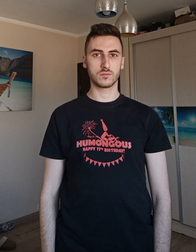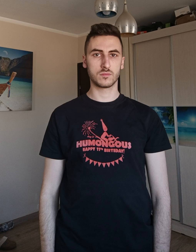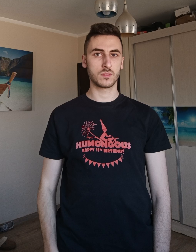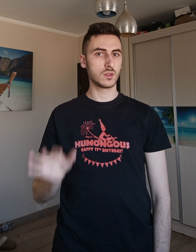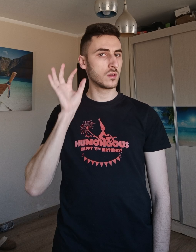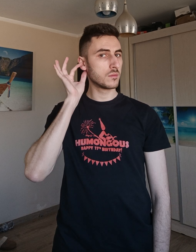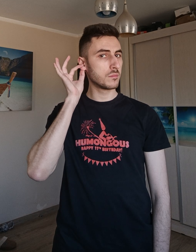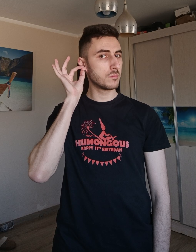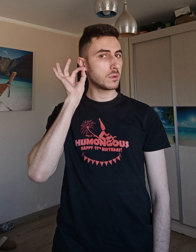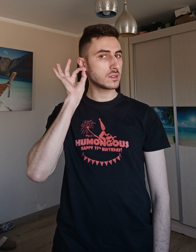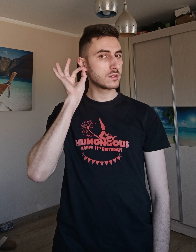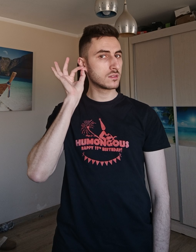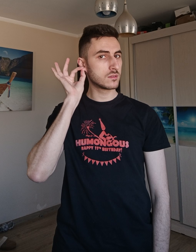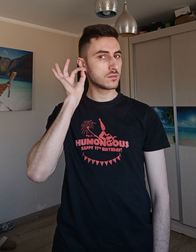בת